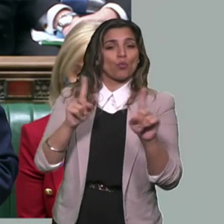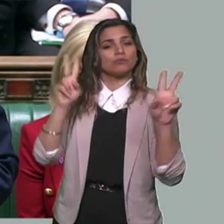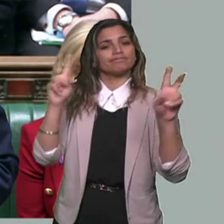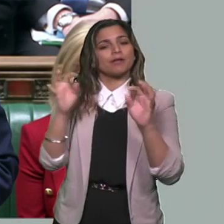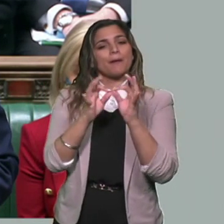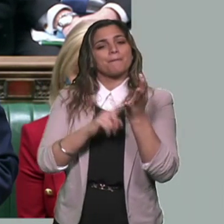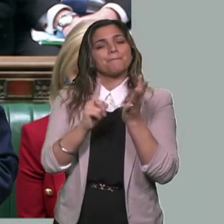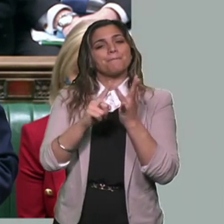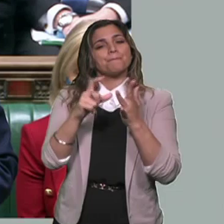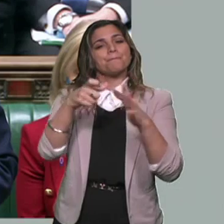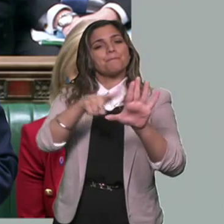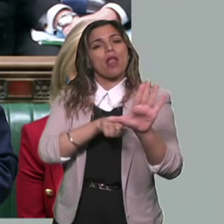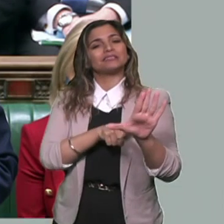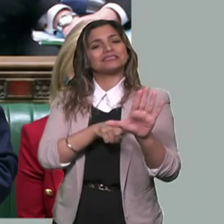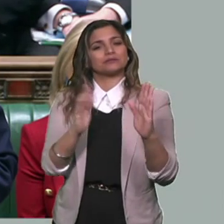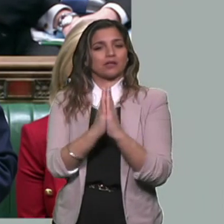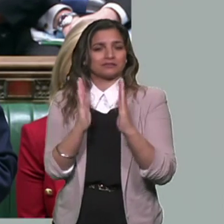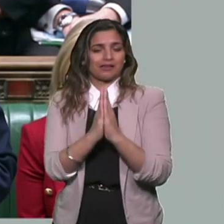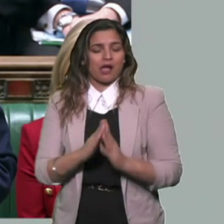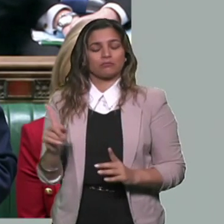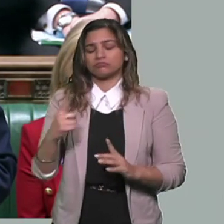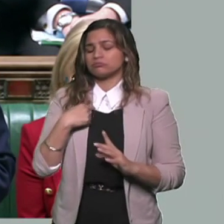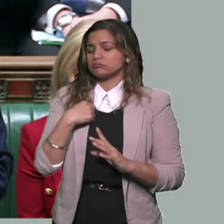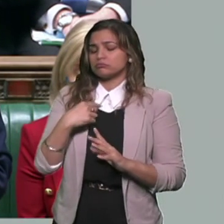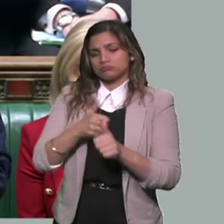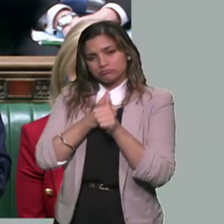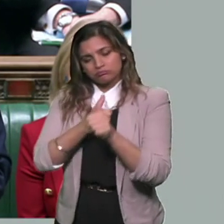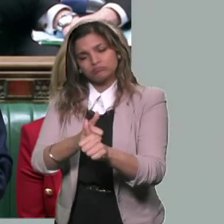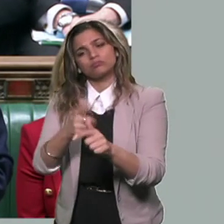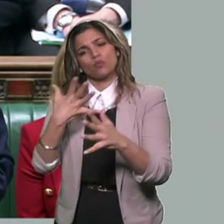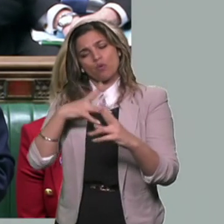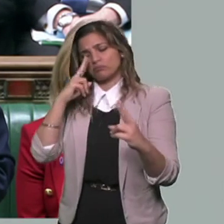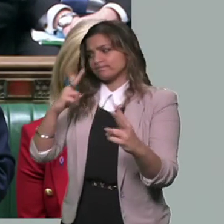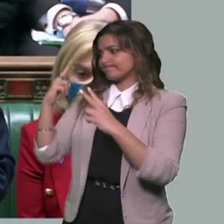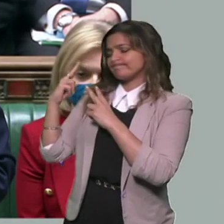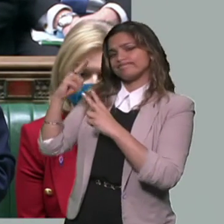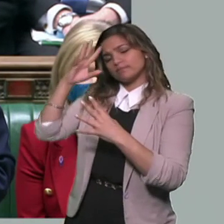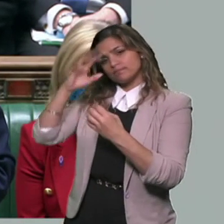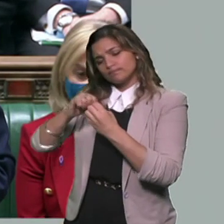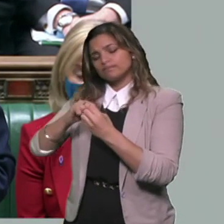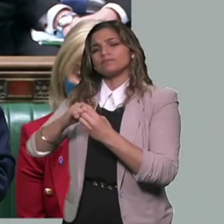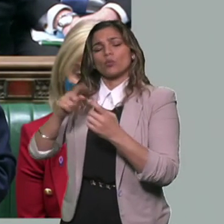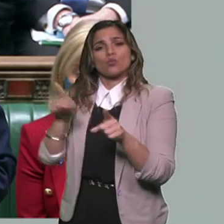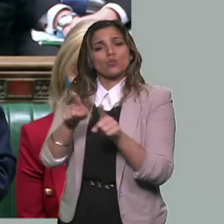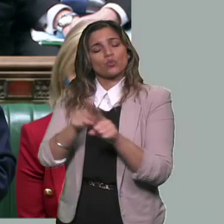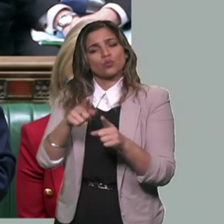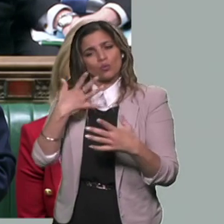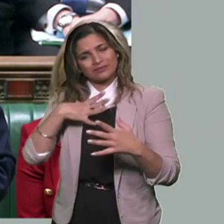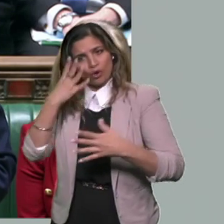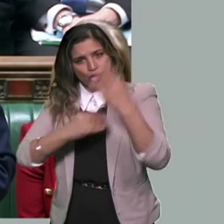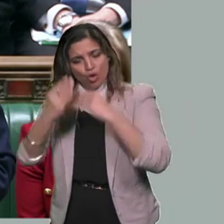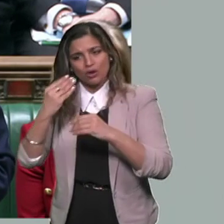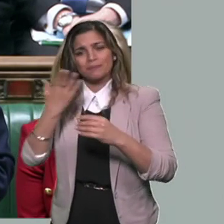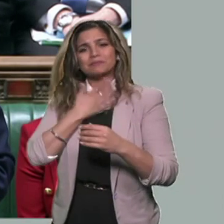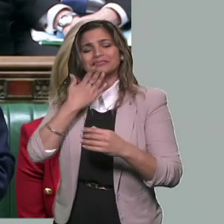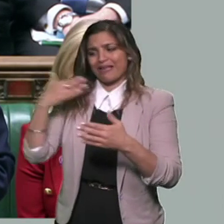I echo his call to learn from the past, to reconcile and to build a shared, peaceful and prosperous future.